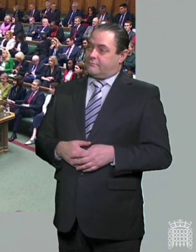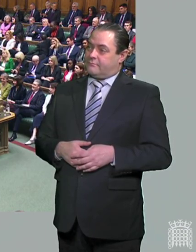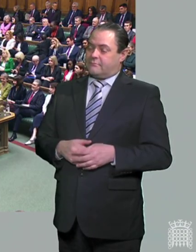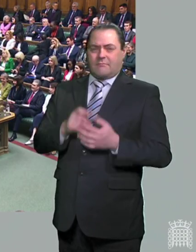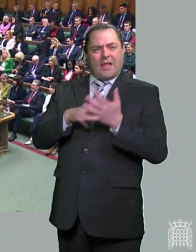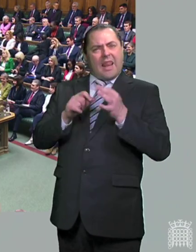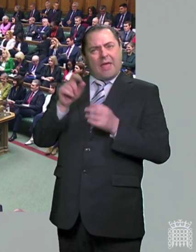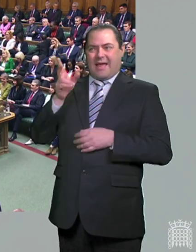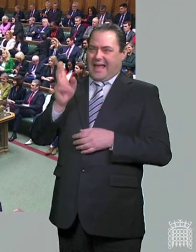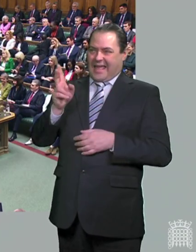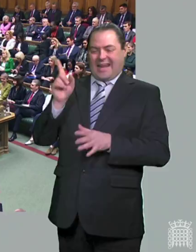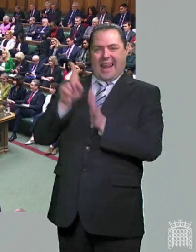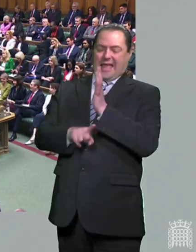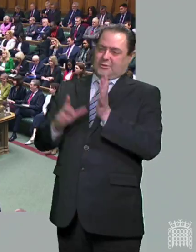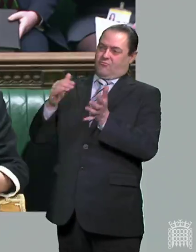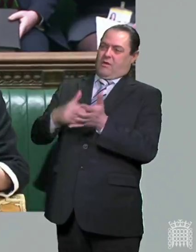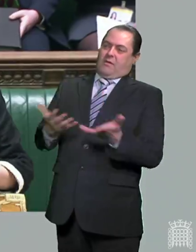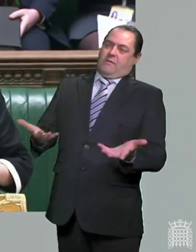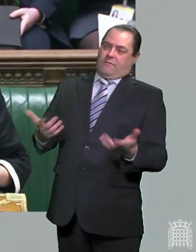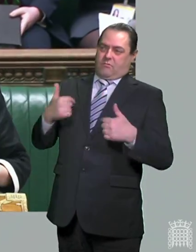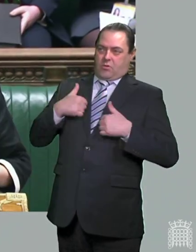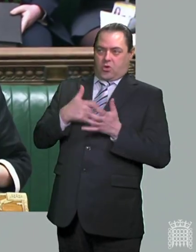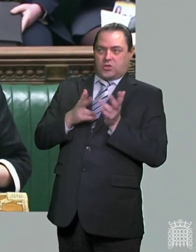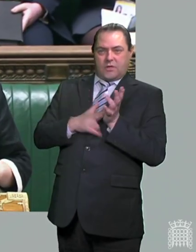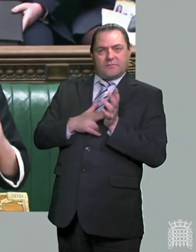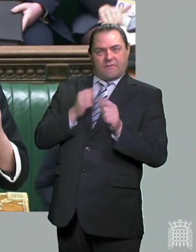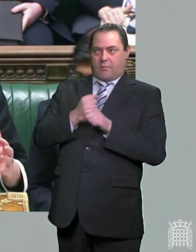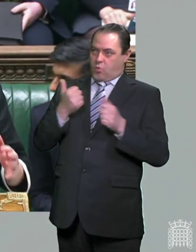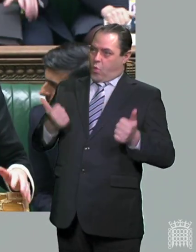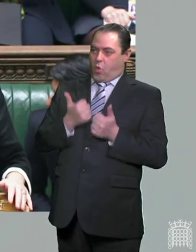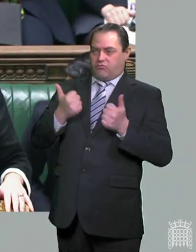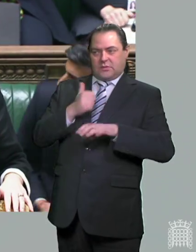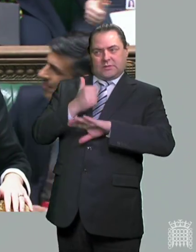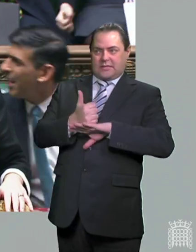The Labour party is once again late to the party, because the Conservative Government are already delivering on this.